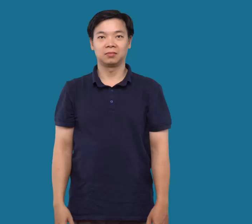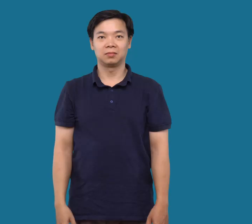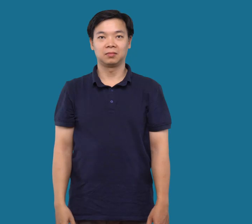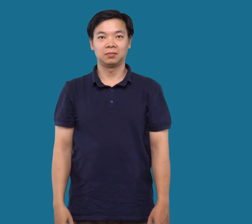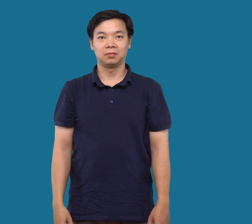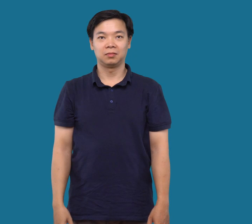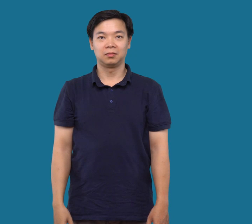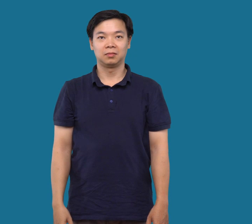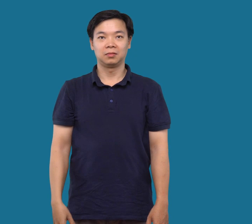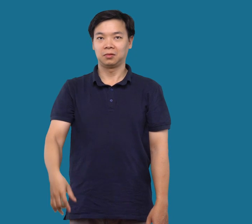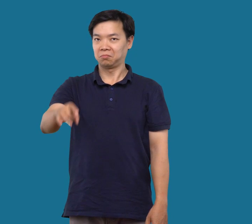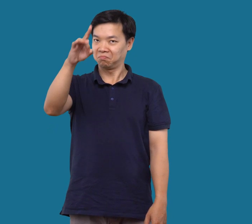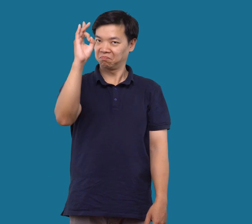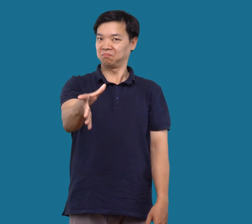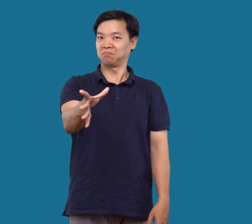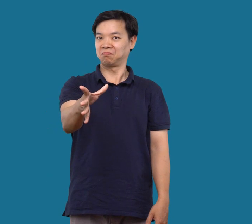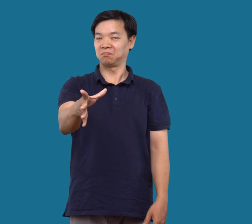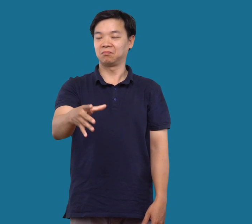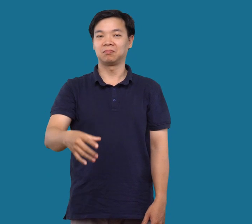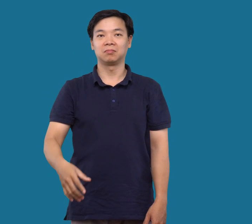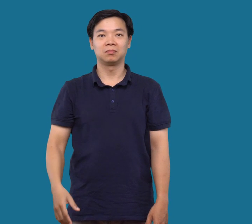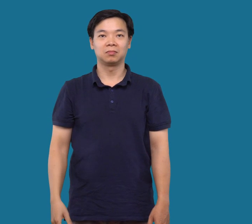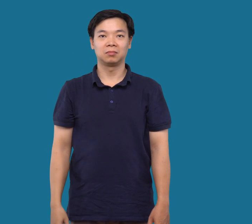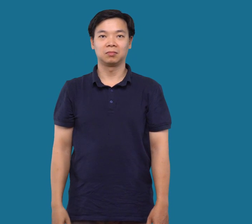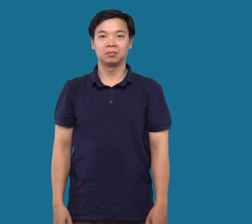quyết định